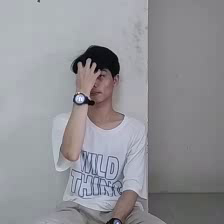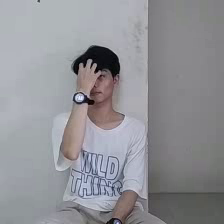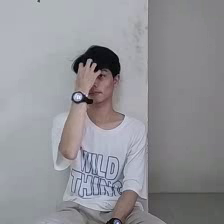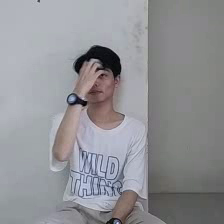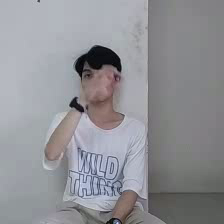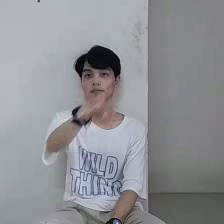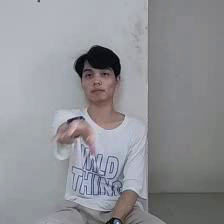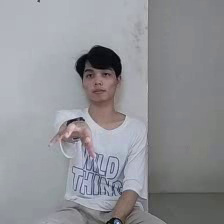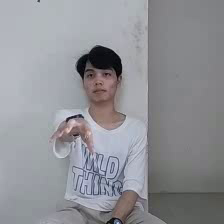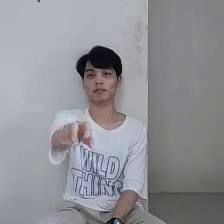Áp dụng